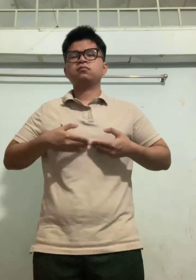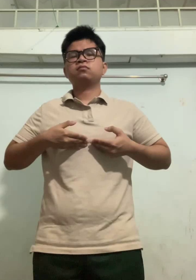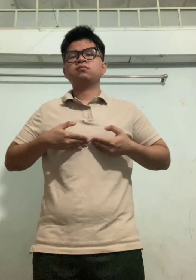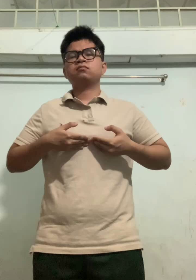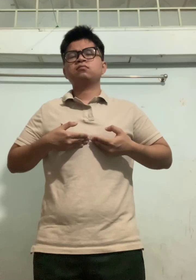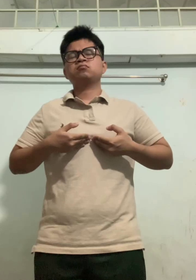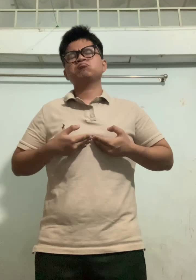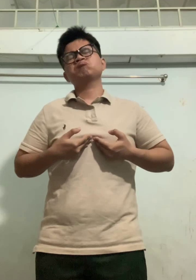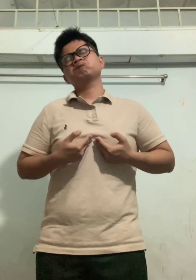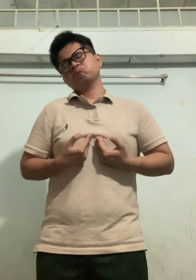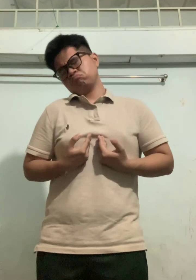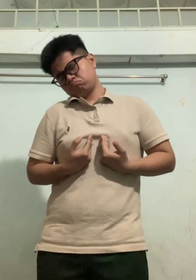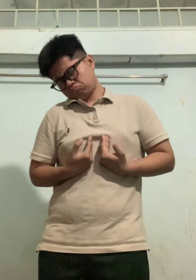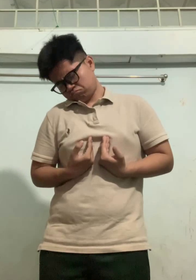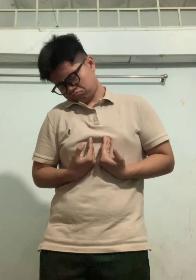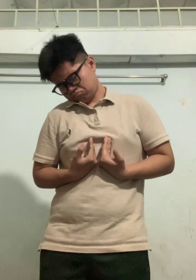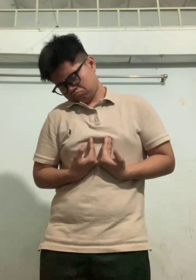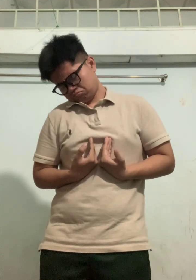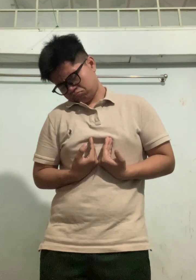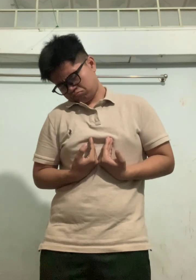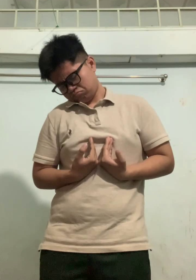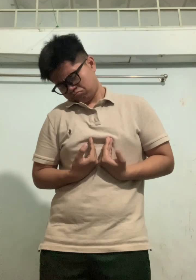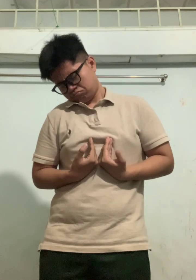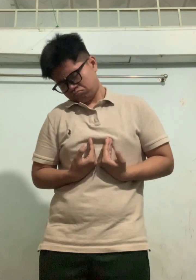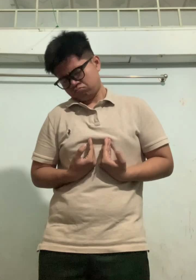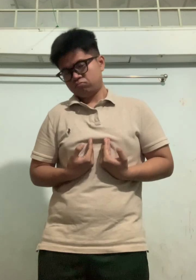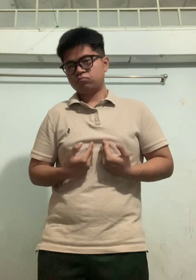met moi